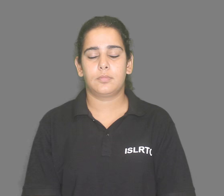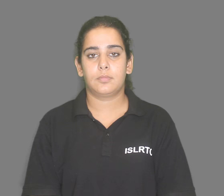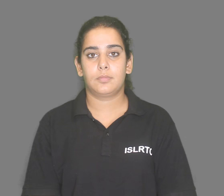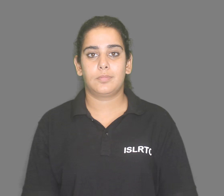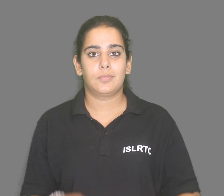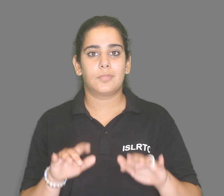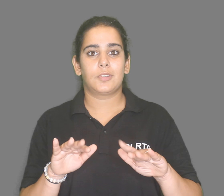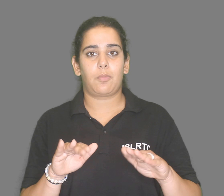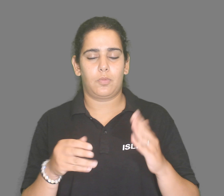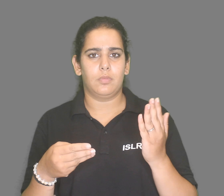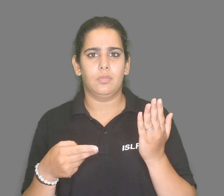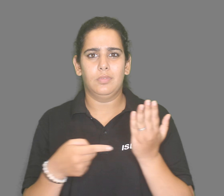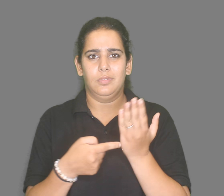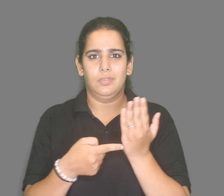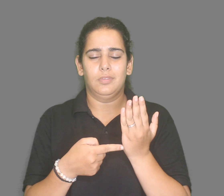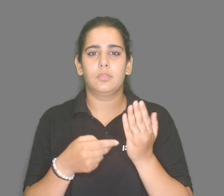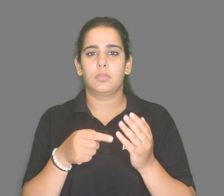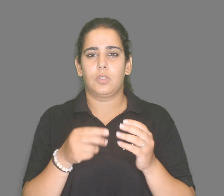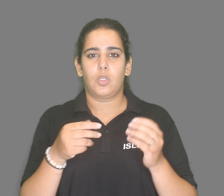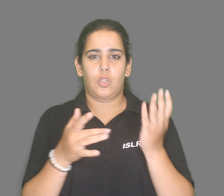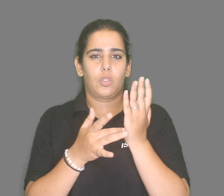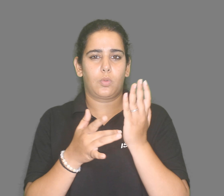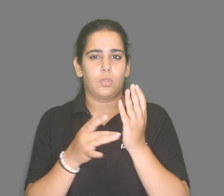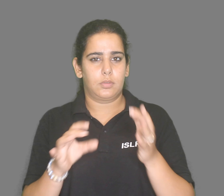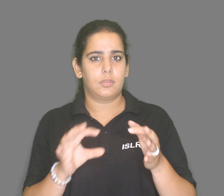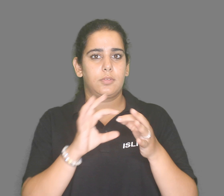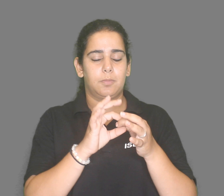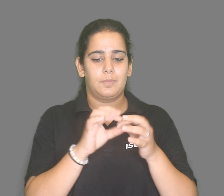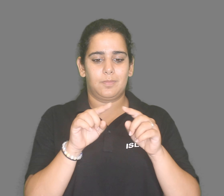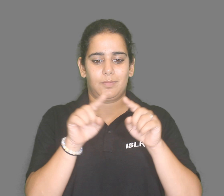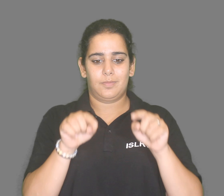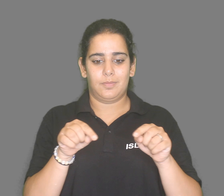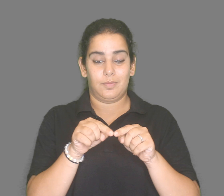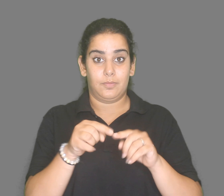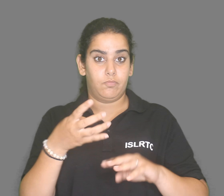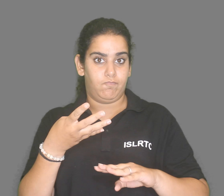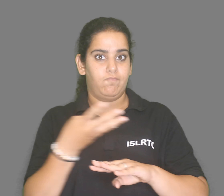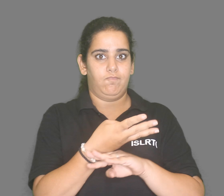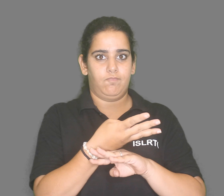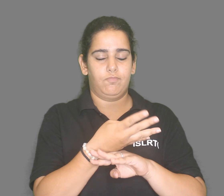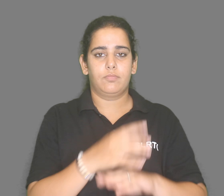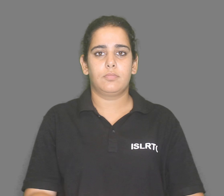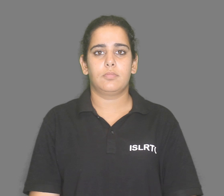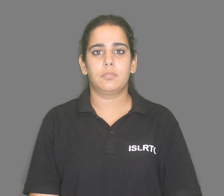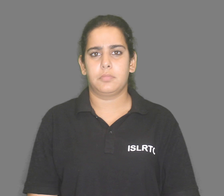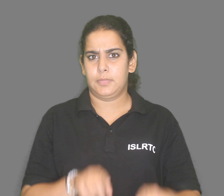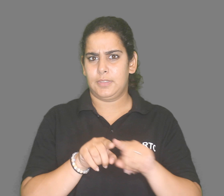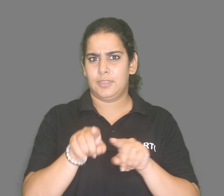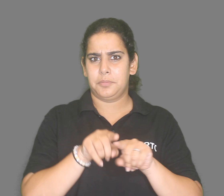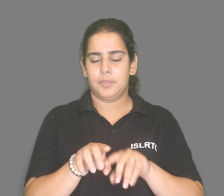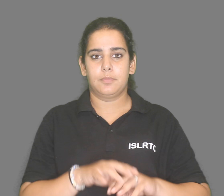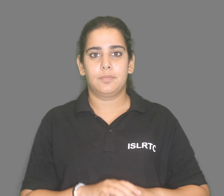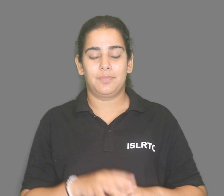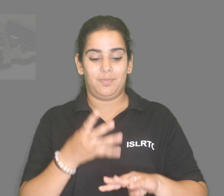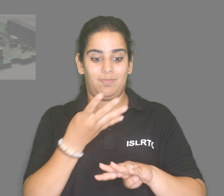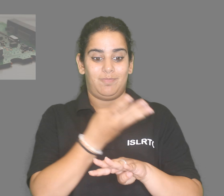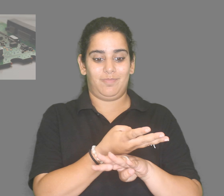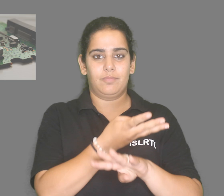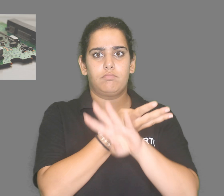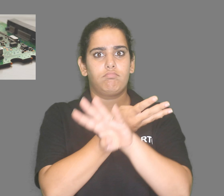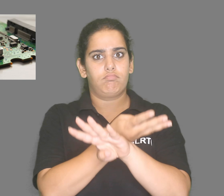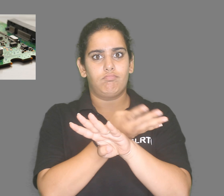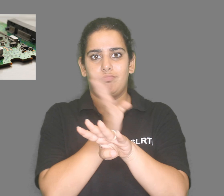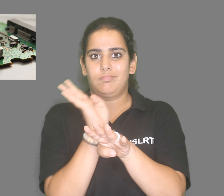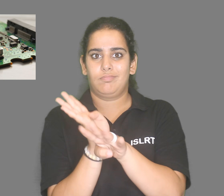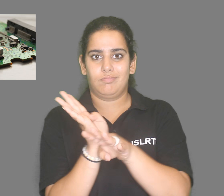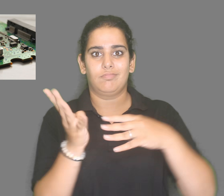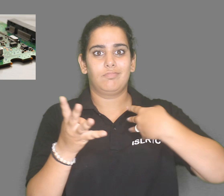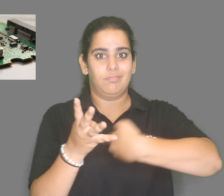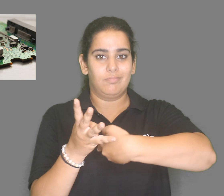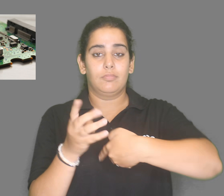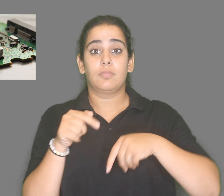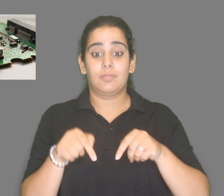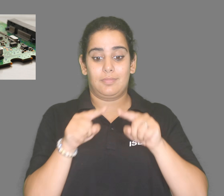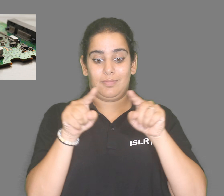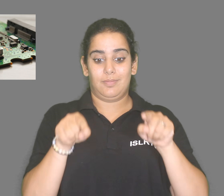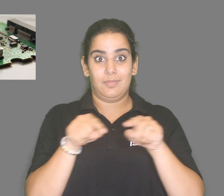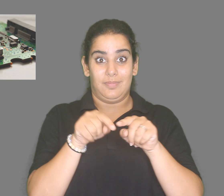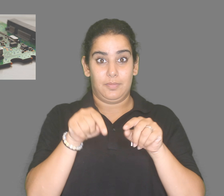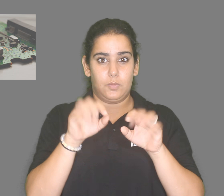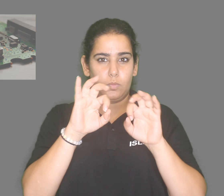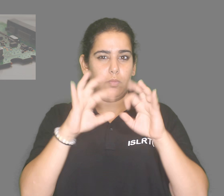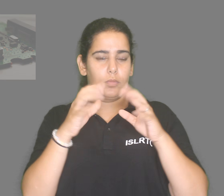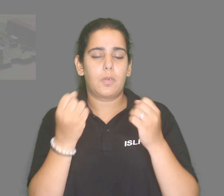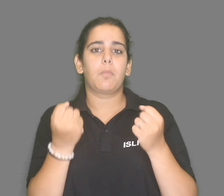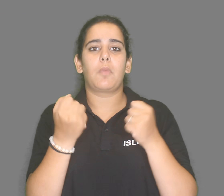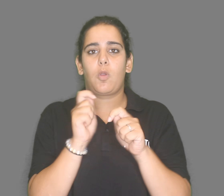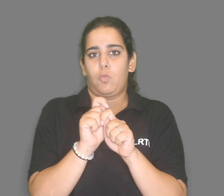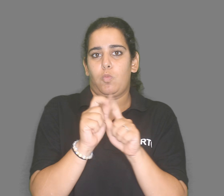Micro circuit a minute electric circuit especially an integrated circuit